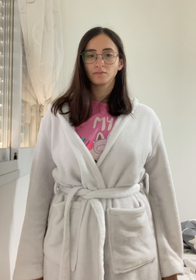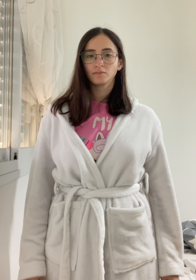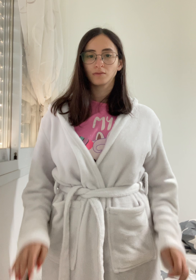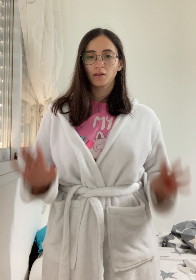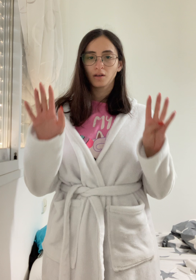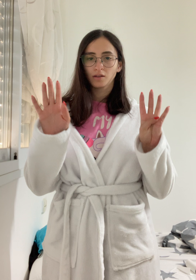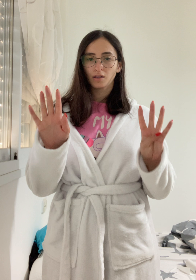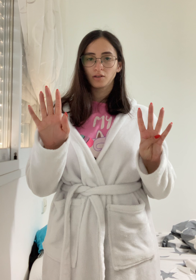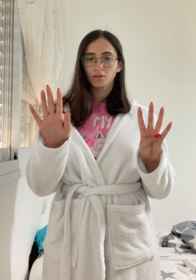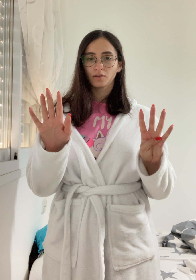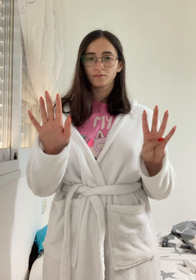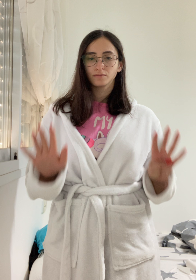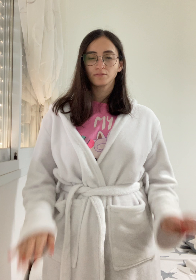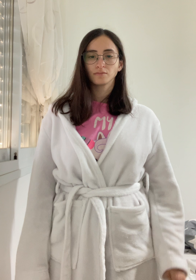תשע